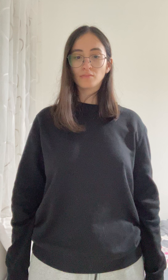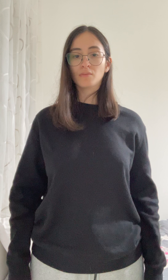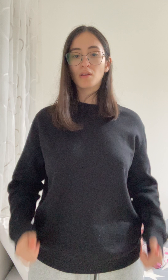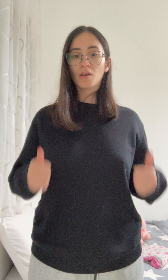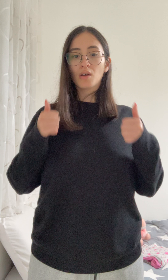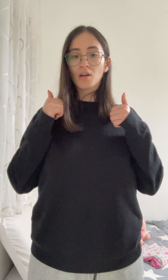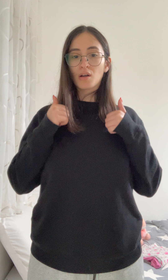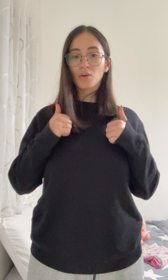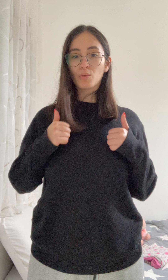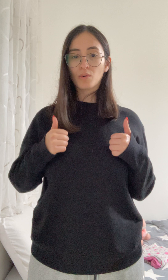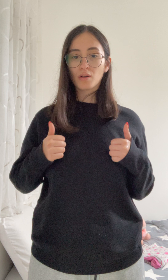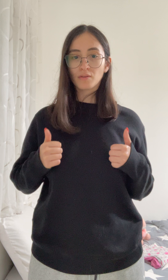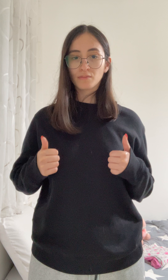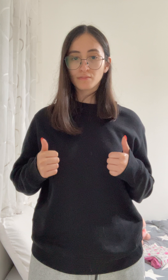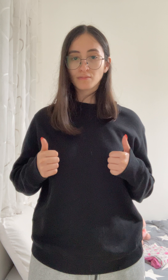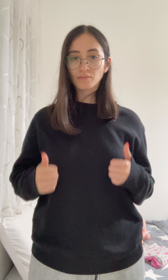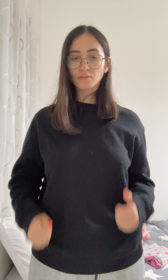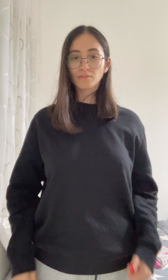רגוע